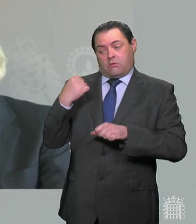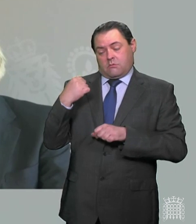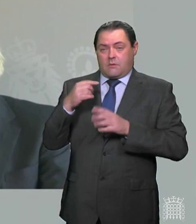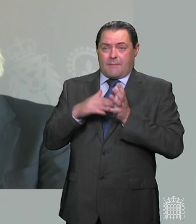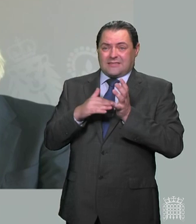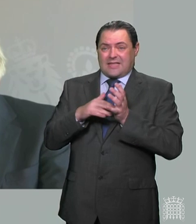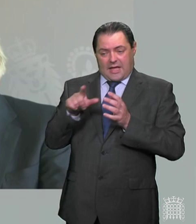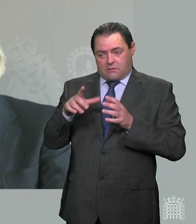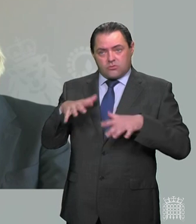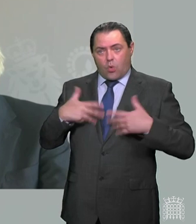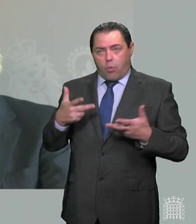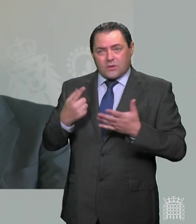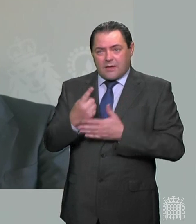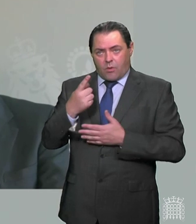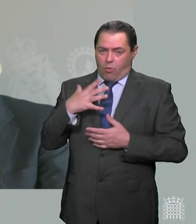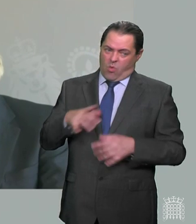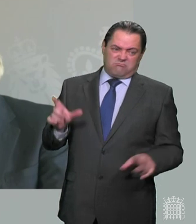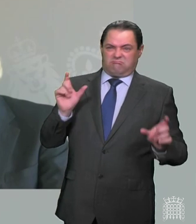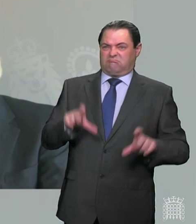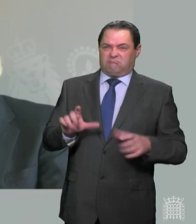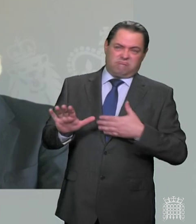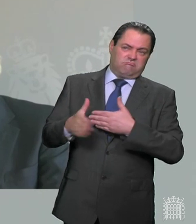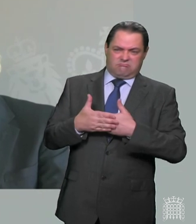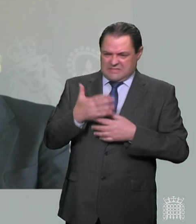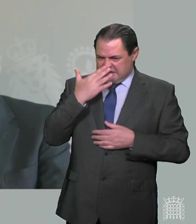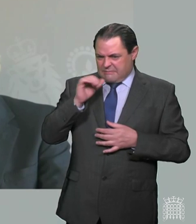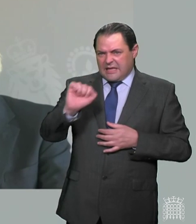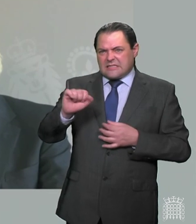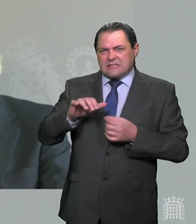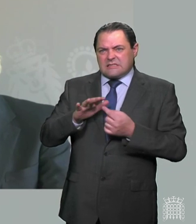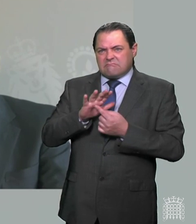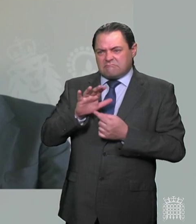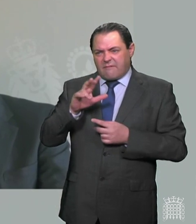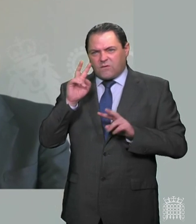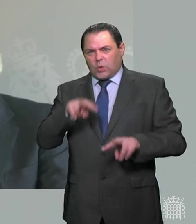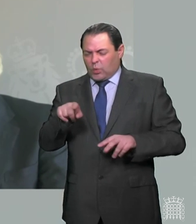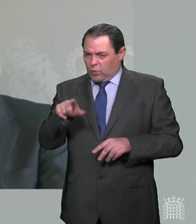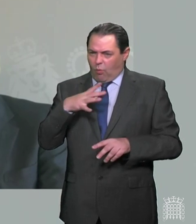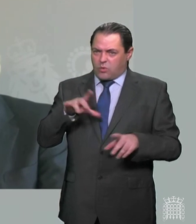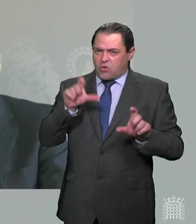He wants to keep this country, as far as I understand his position, in lockdown.